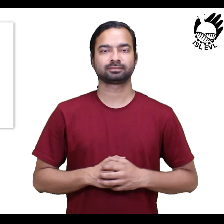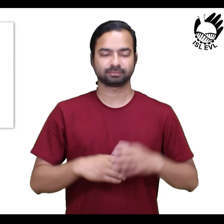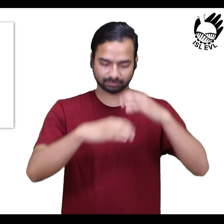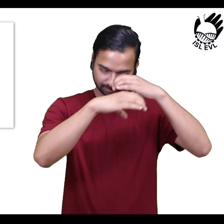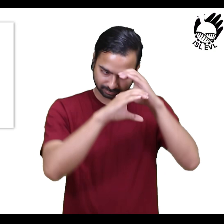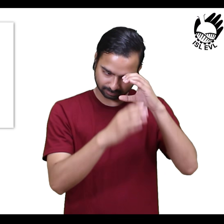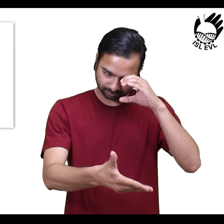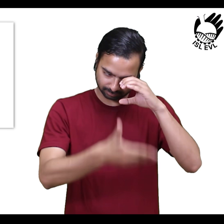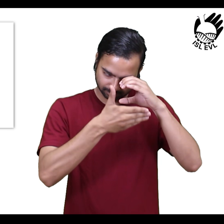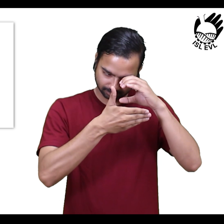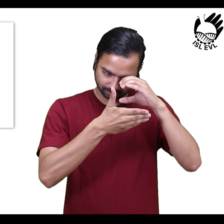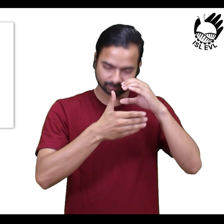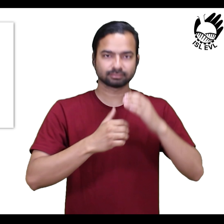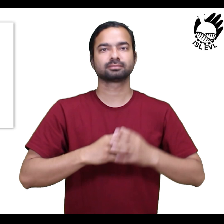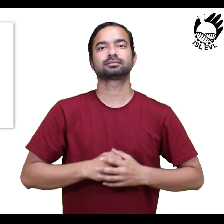Microscope